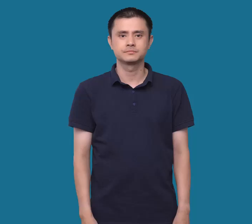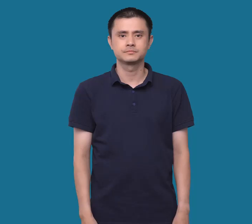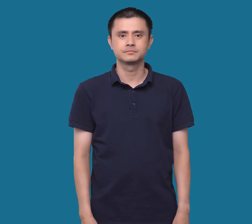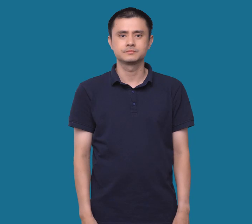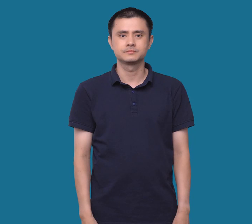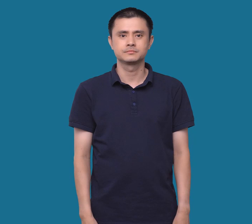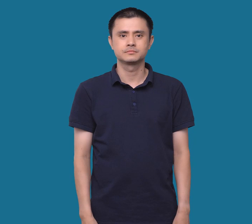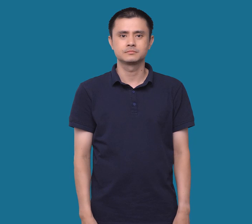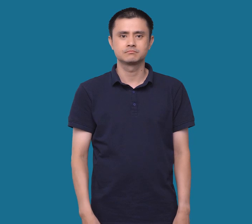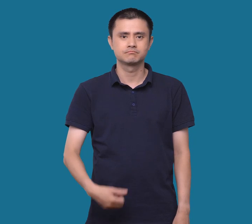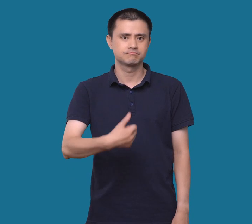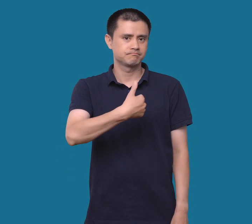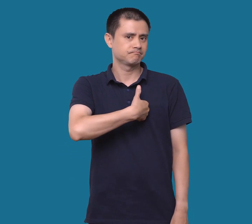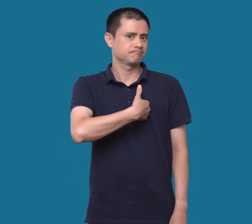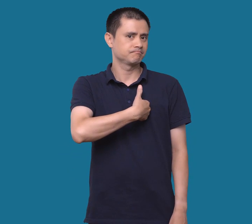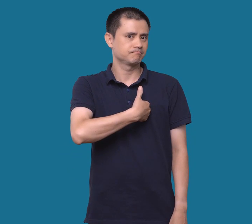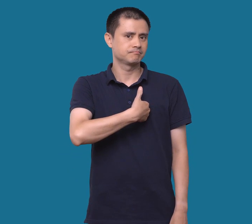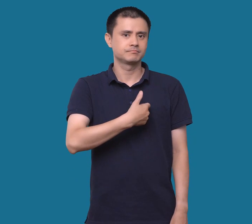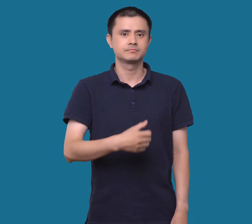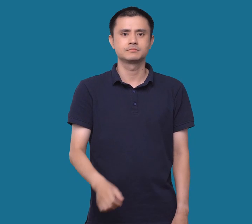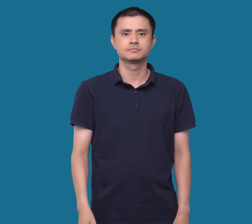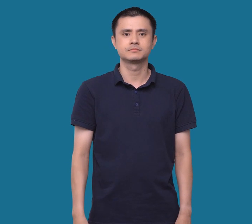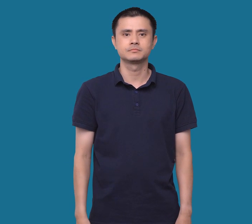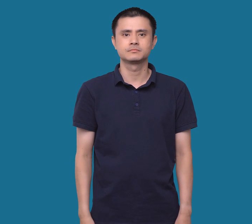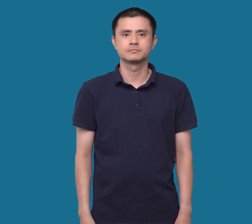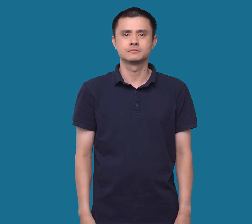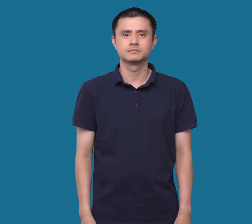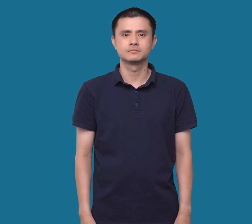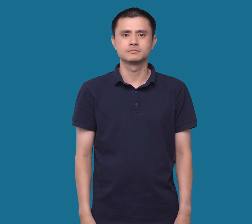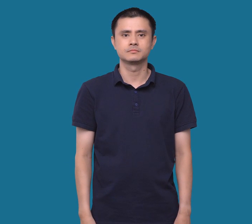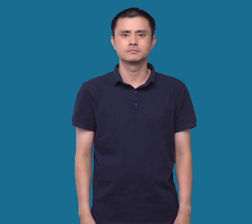tự lập